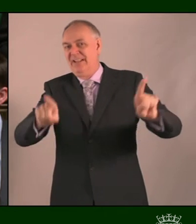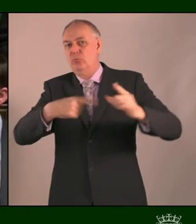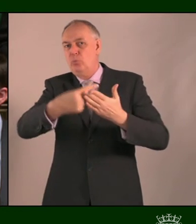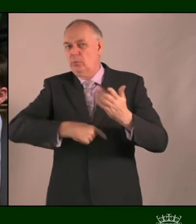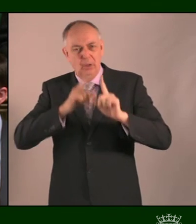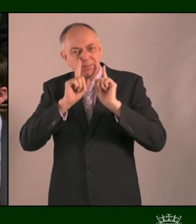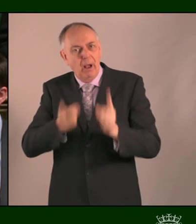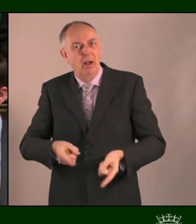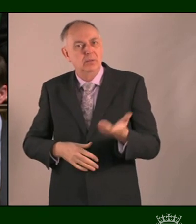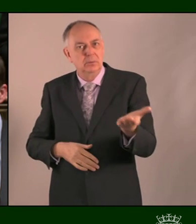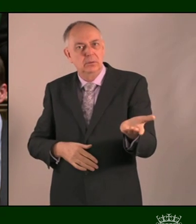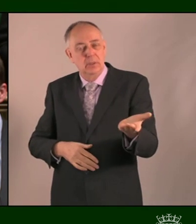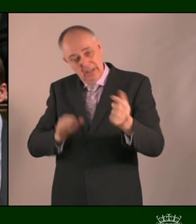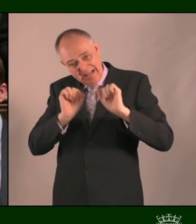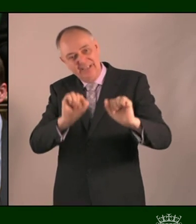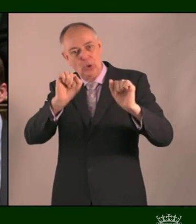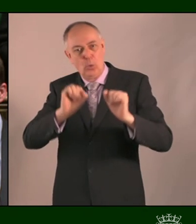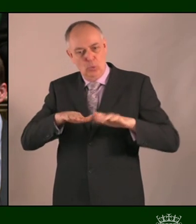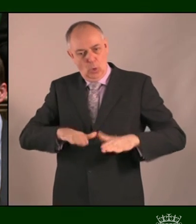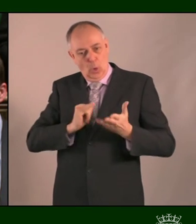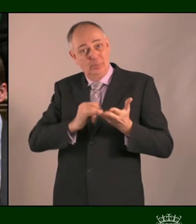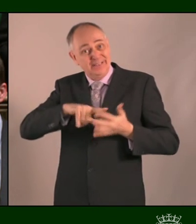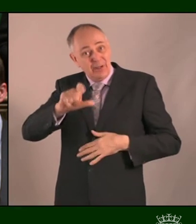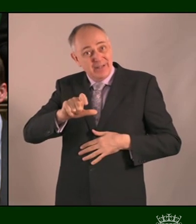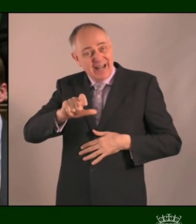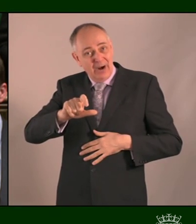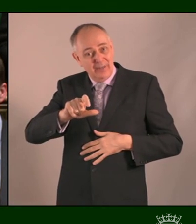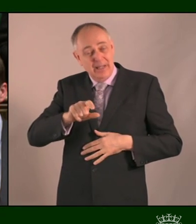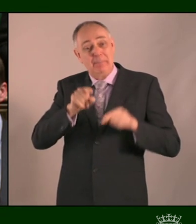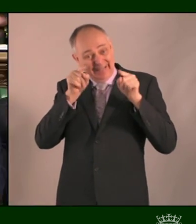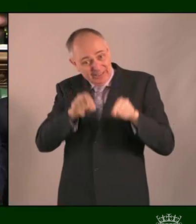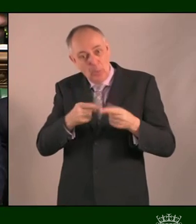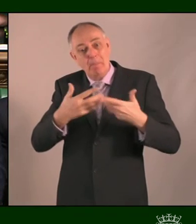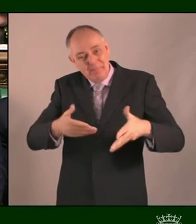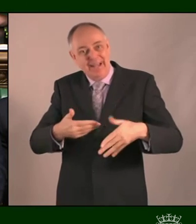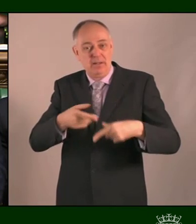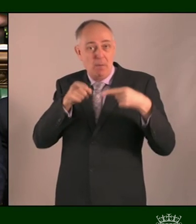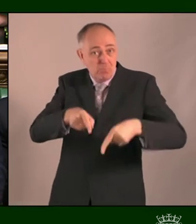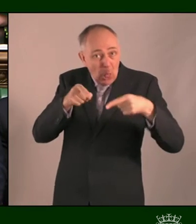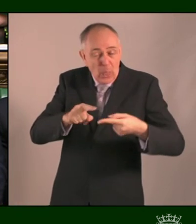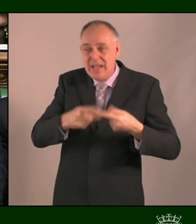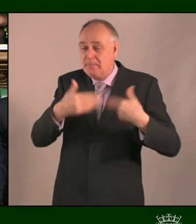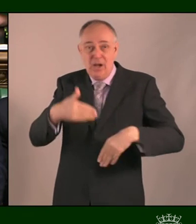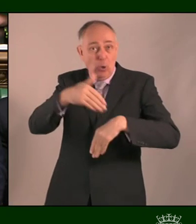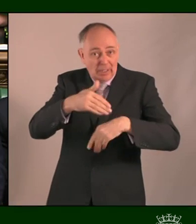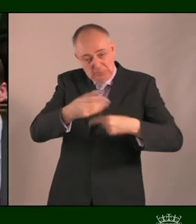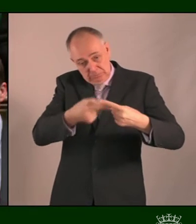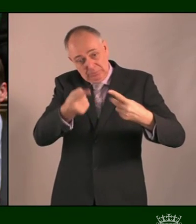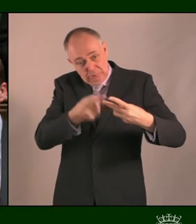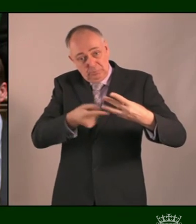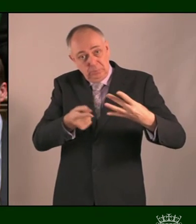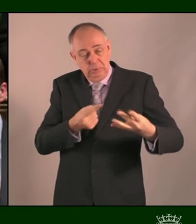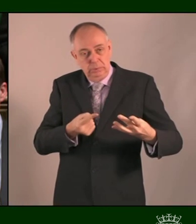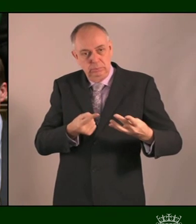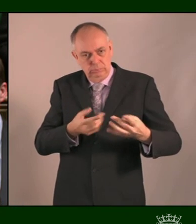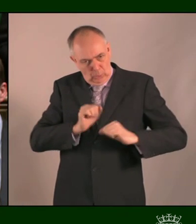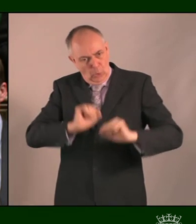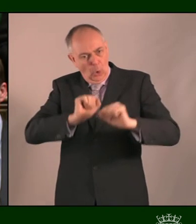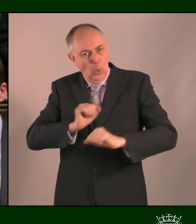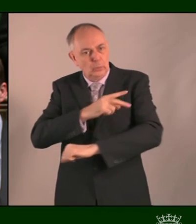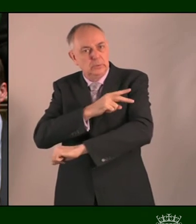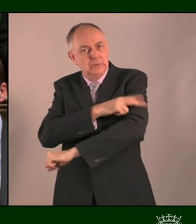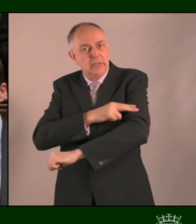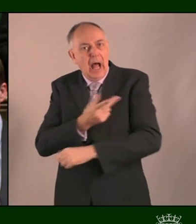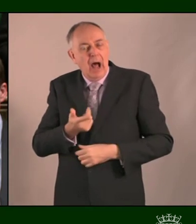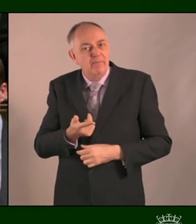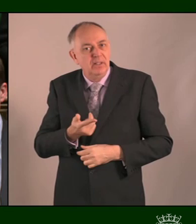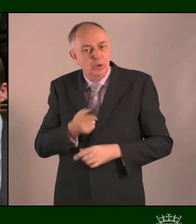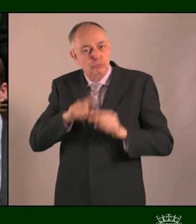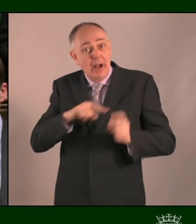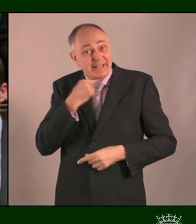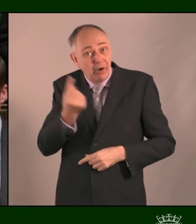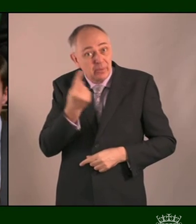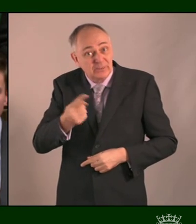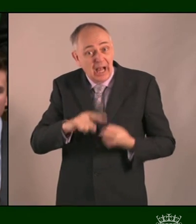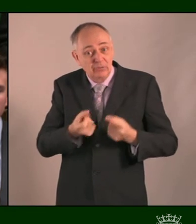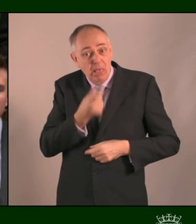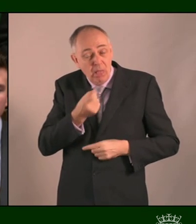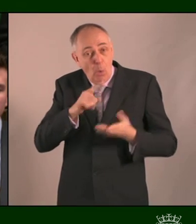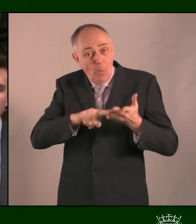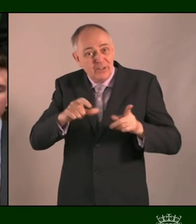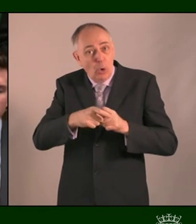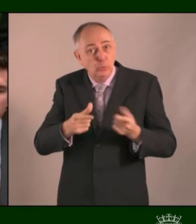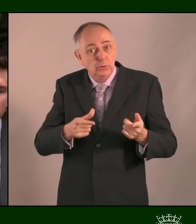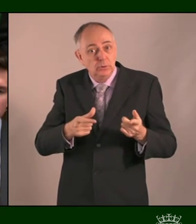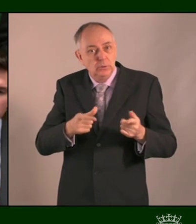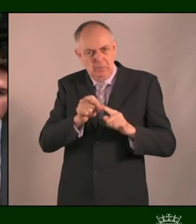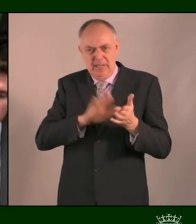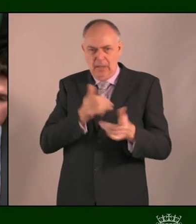His Home Secretary has been accused of repeated bullying and harassment, leading to hard-working staff attempting suicide by overdose, and he has given her his full support.